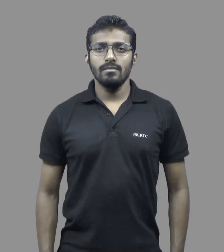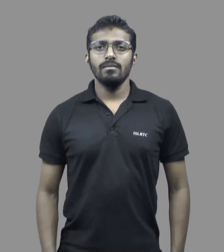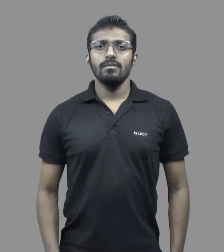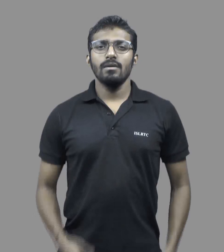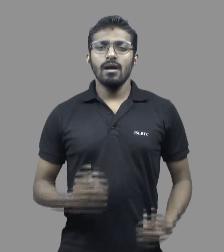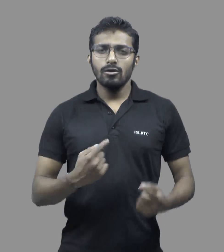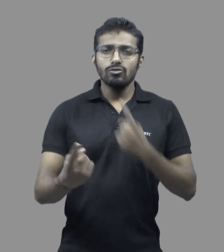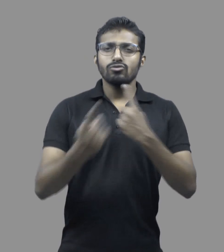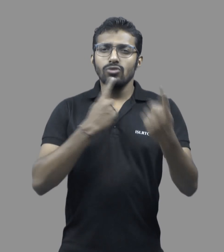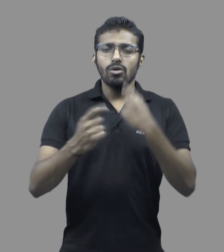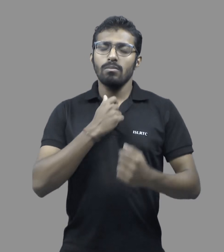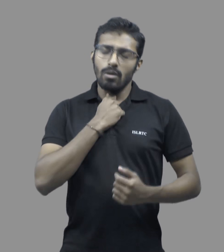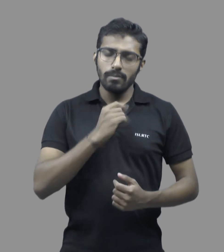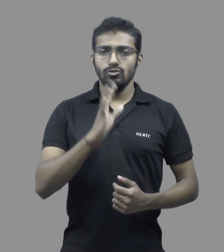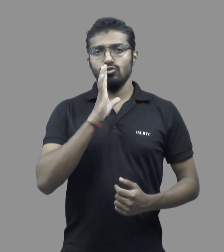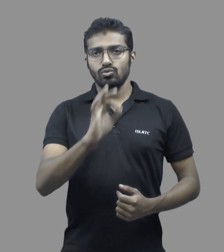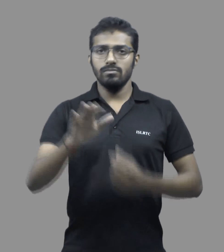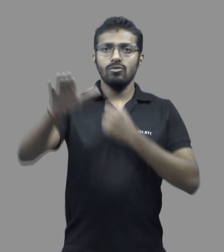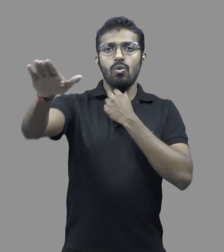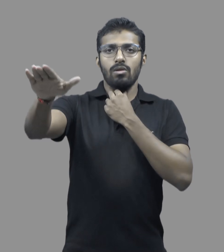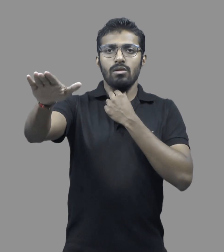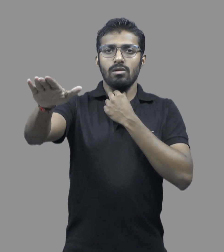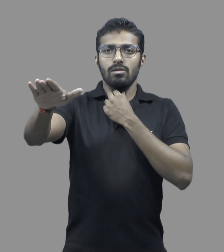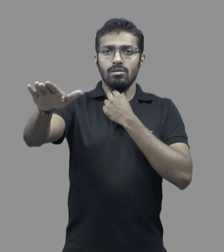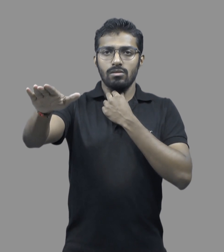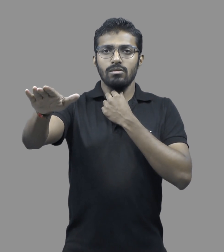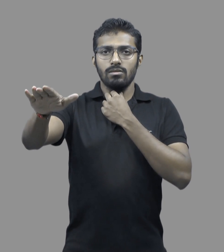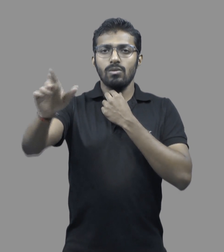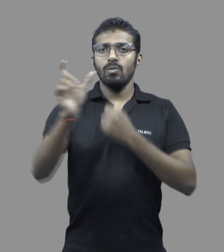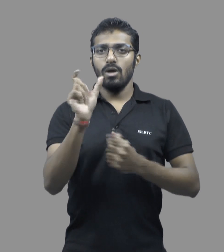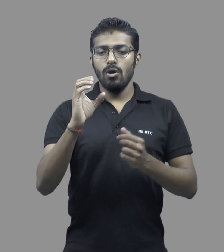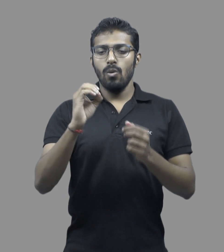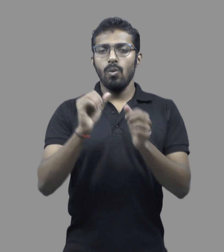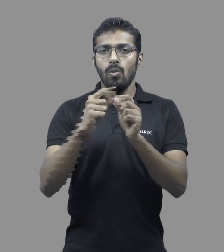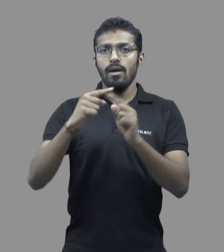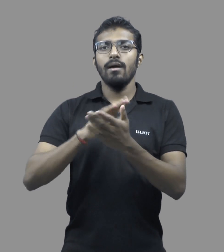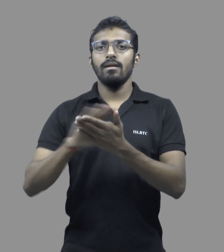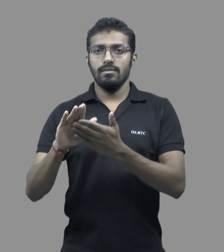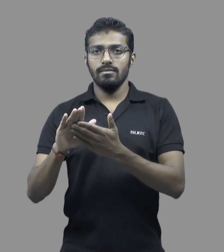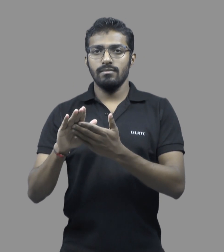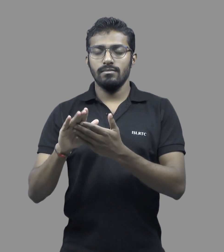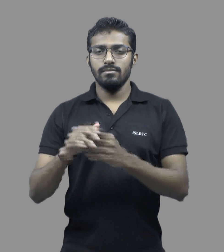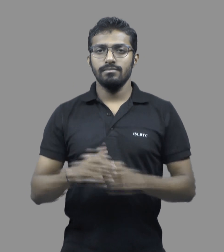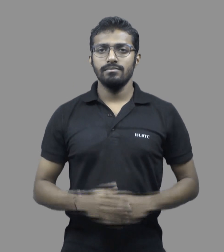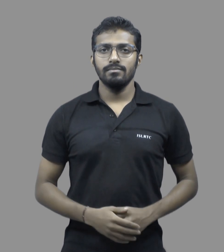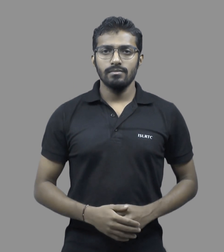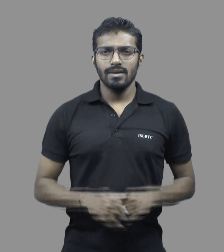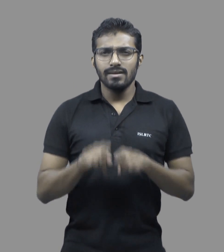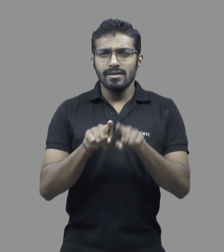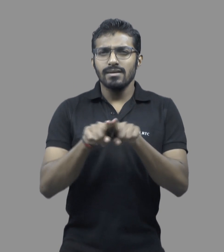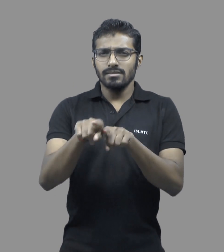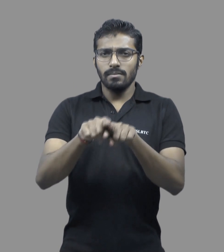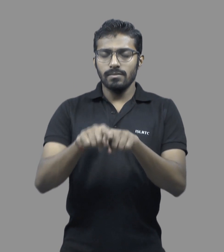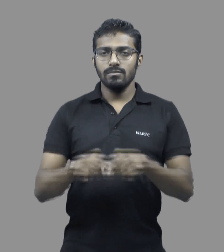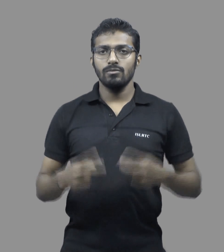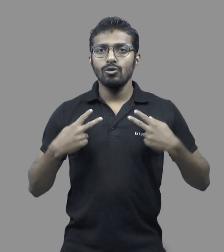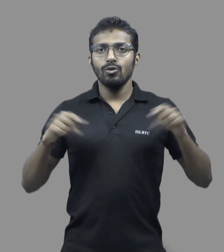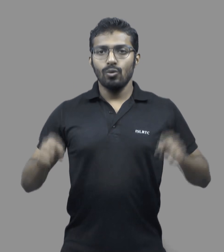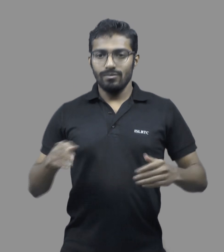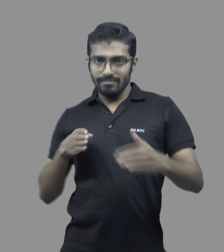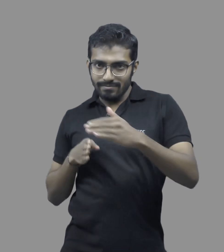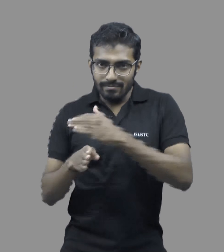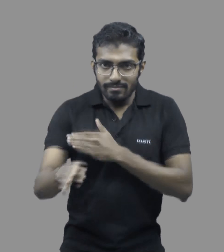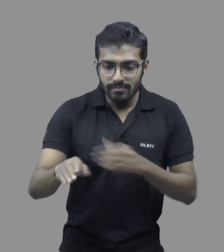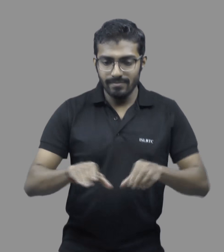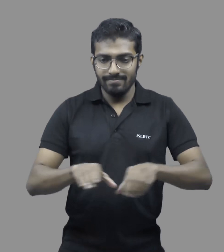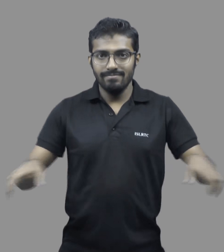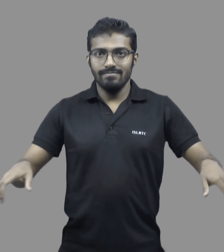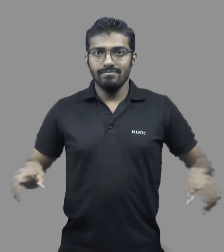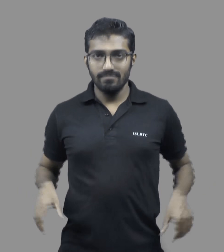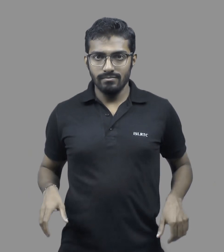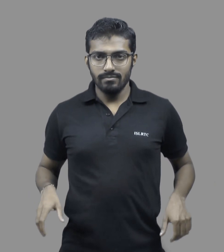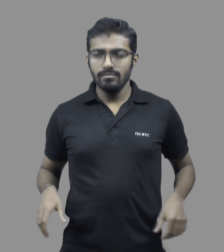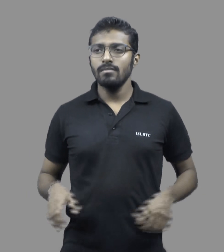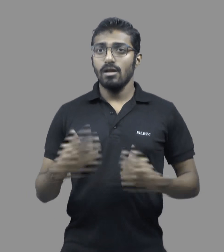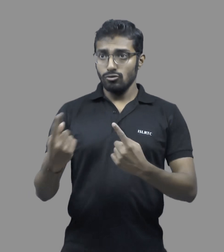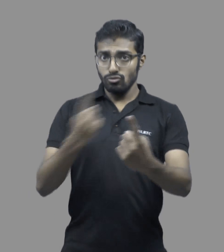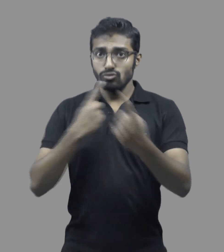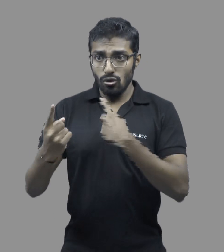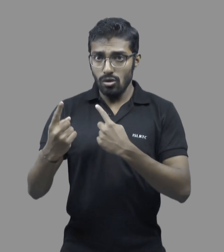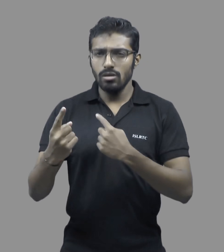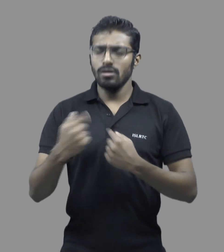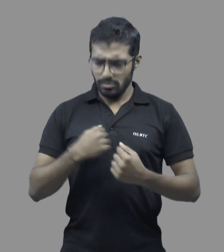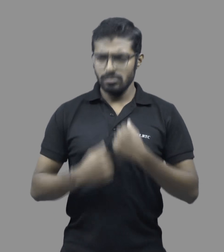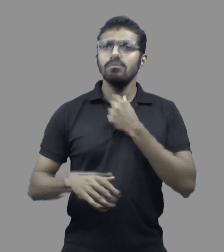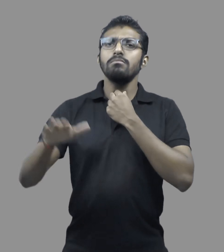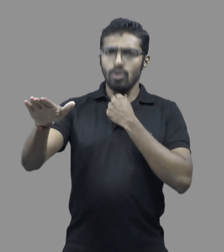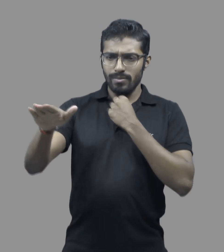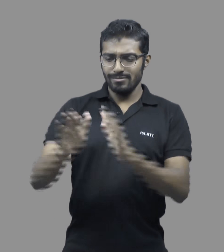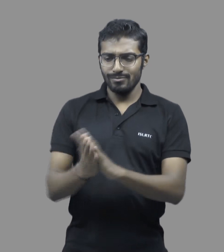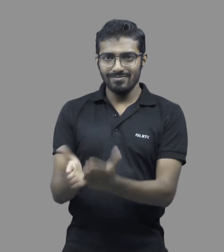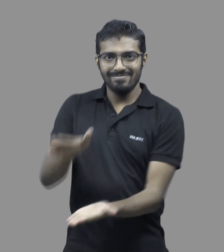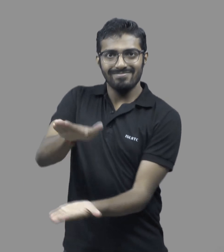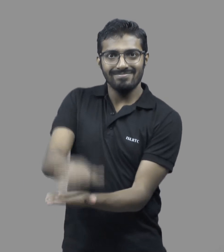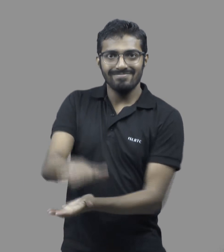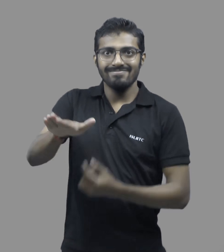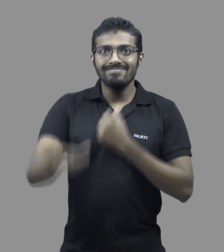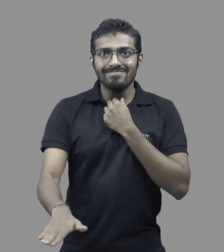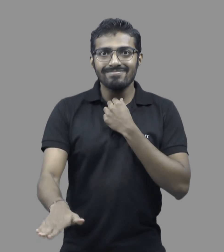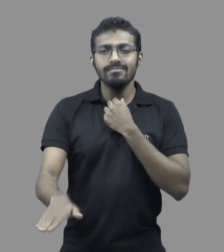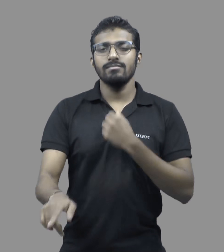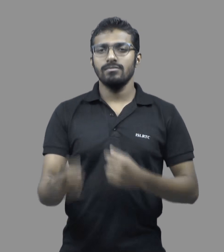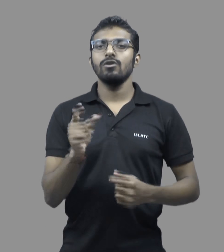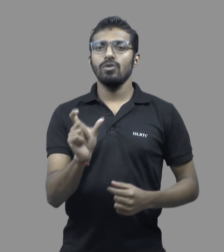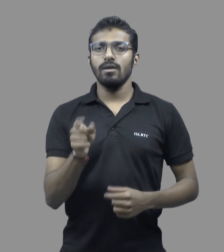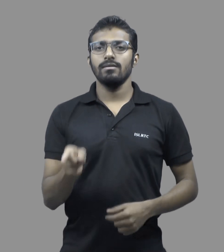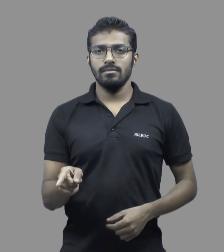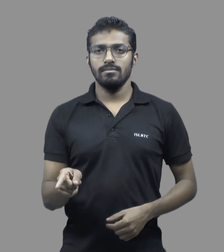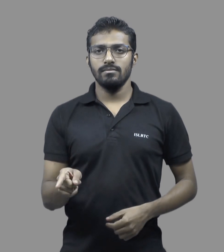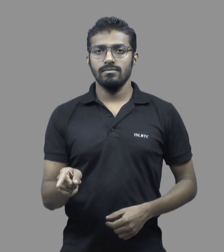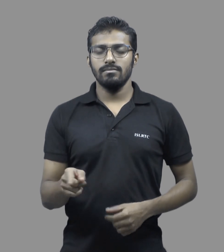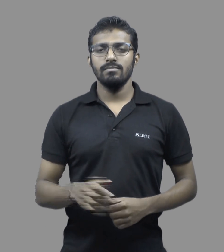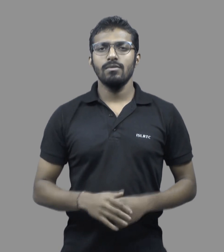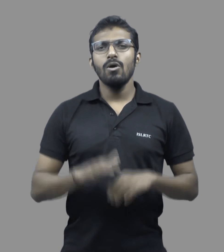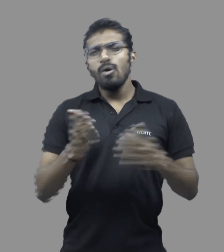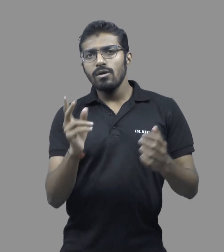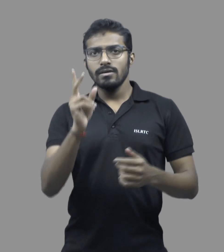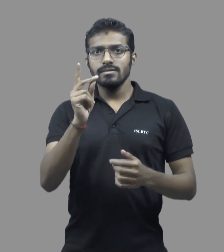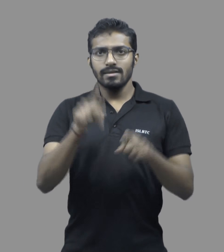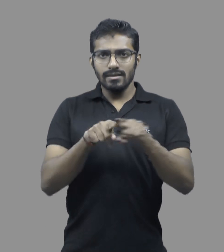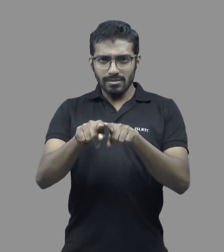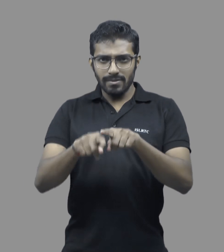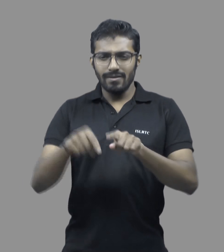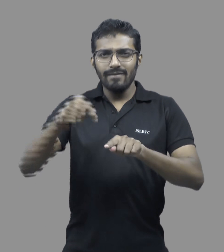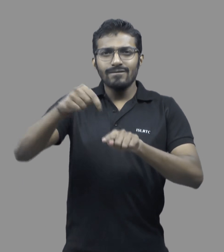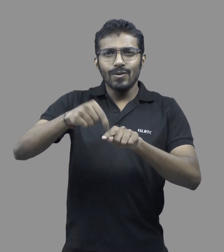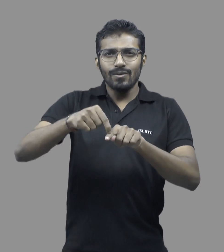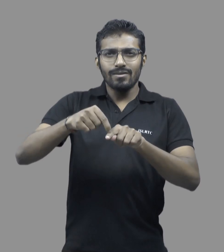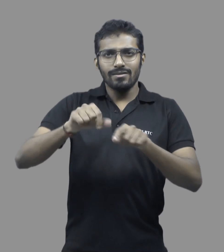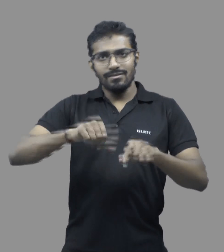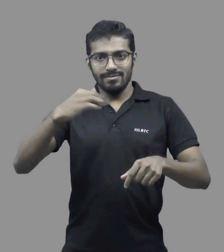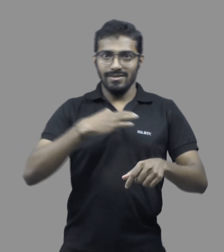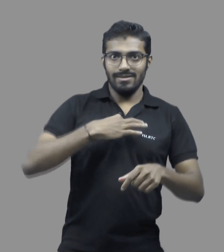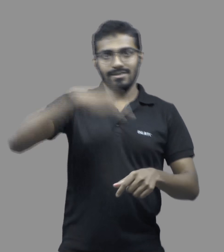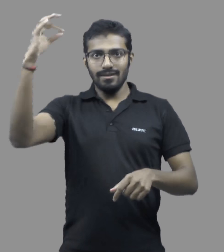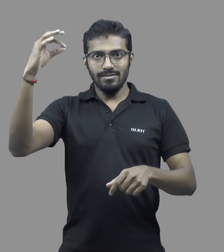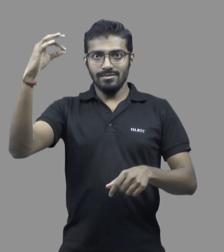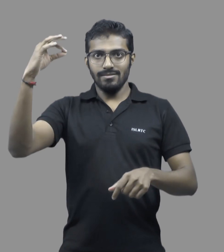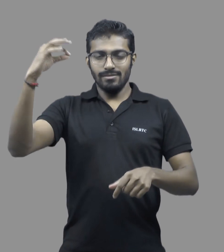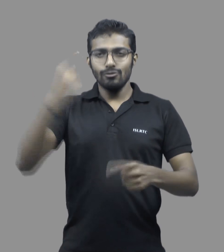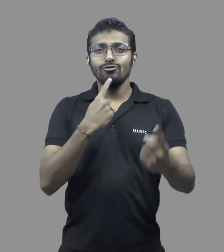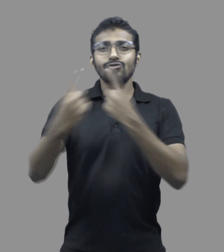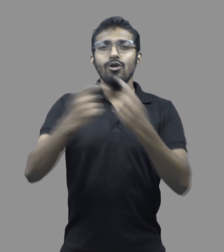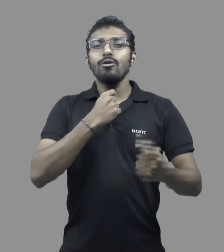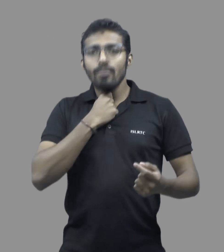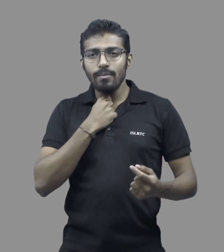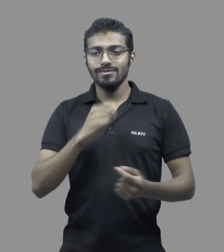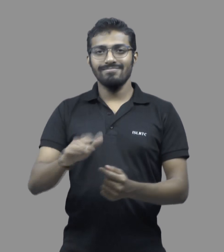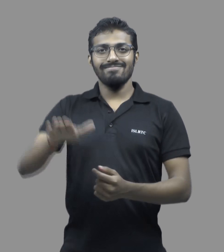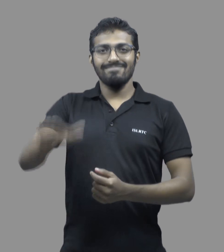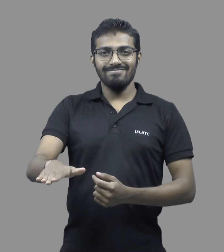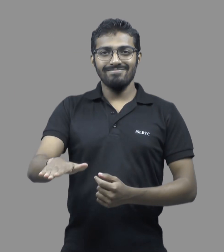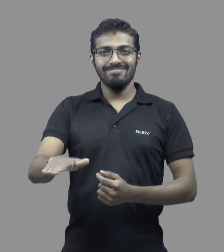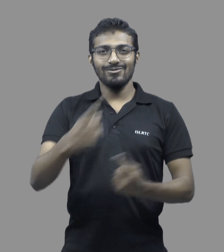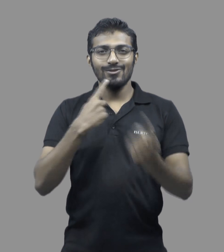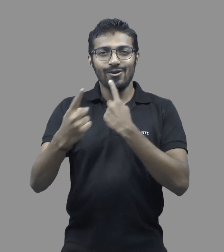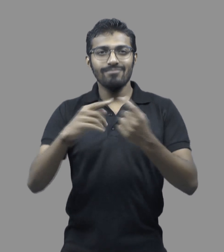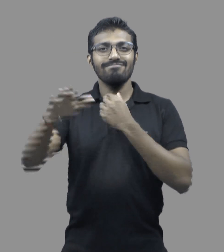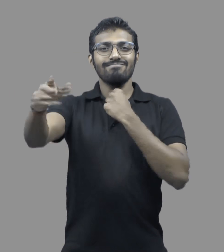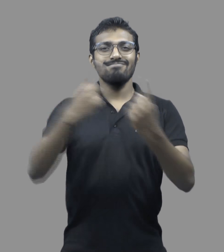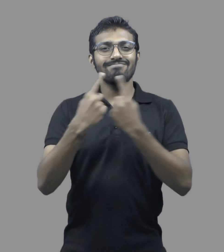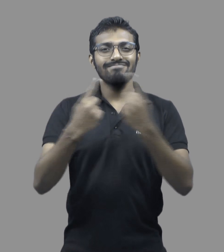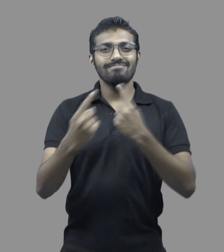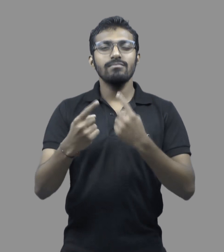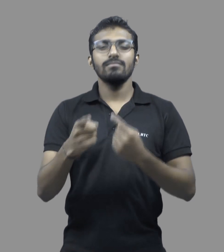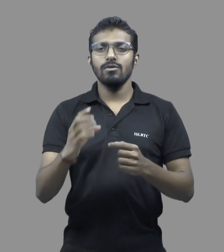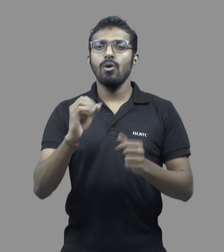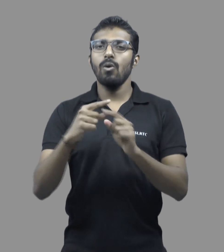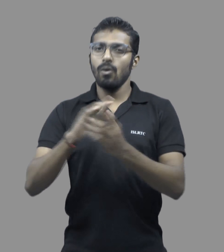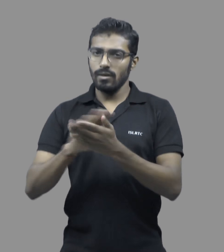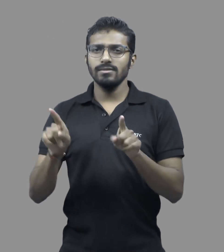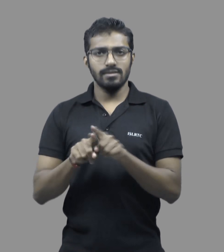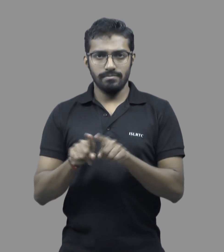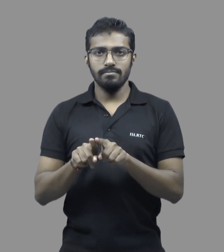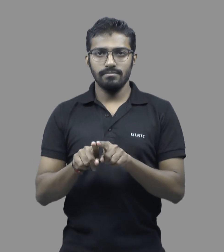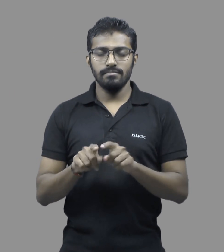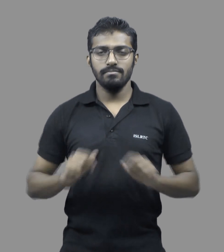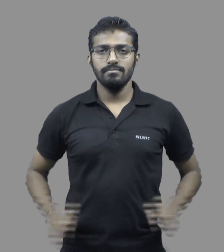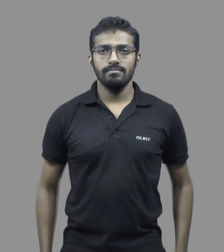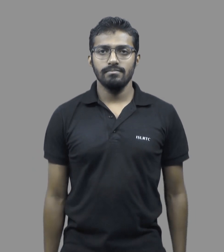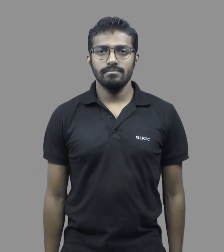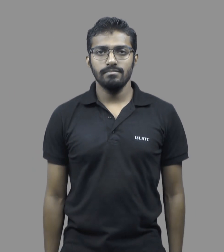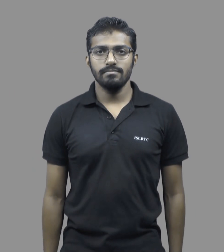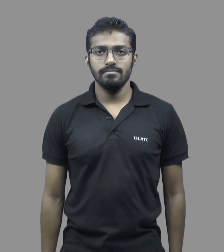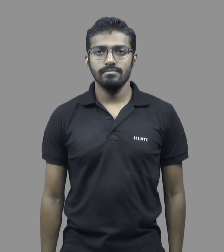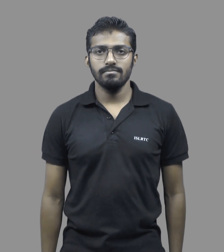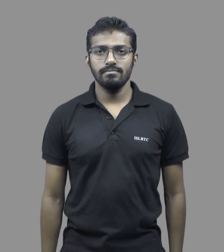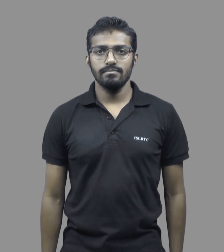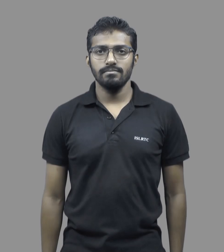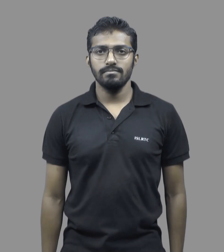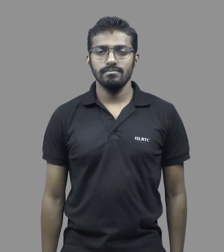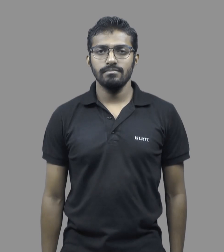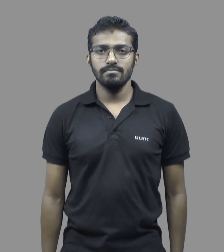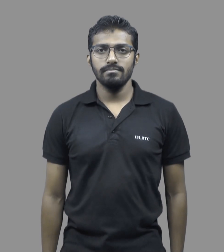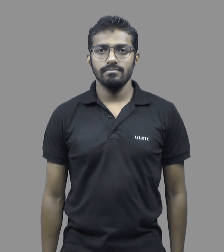Oath